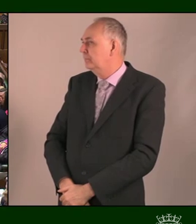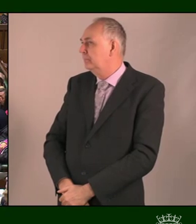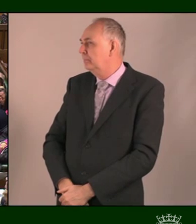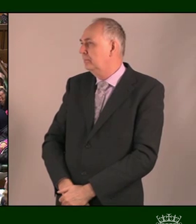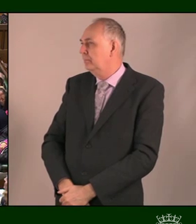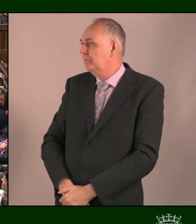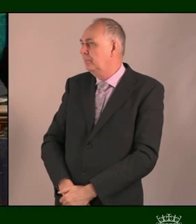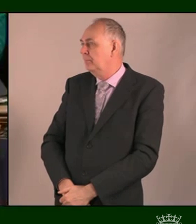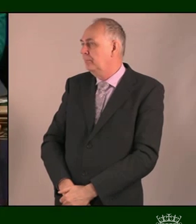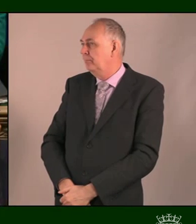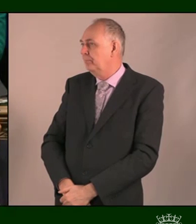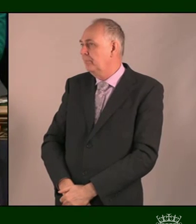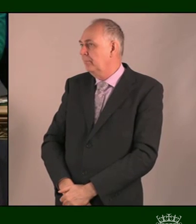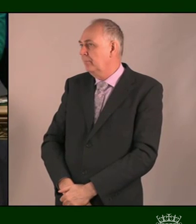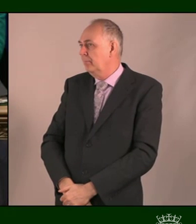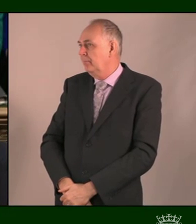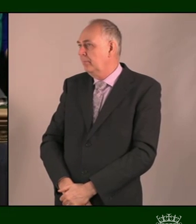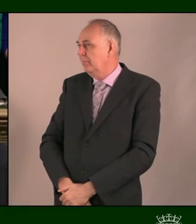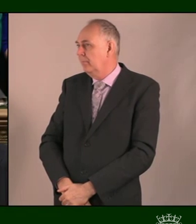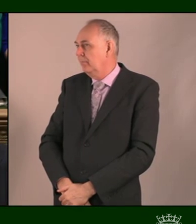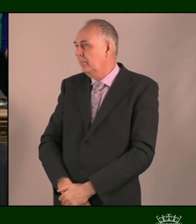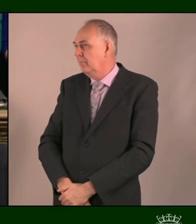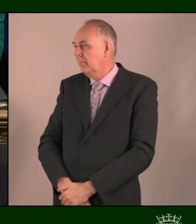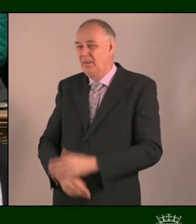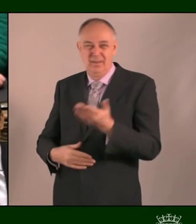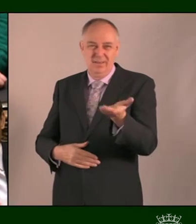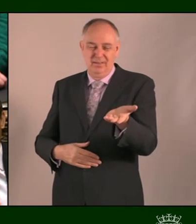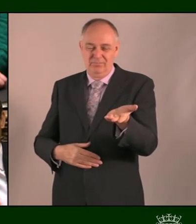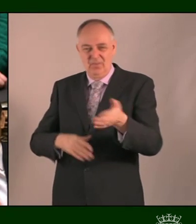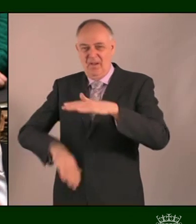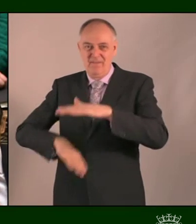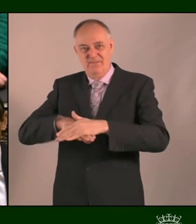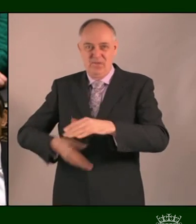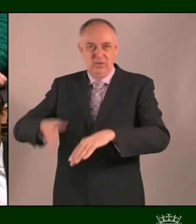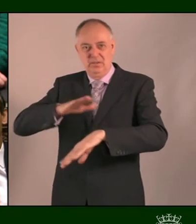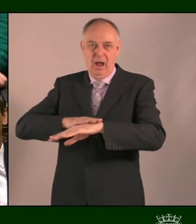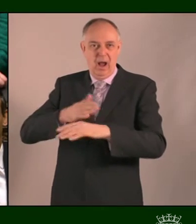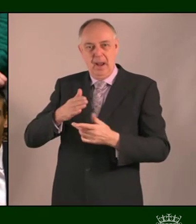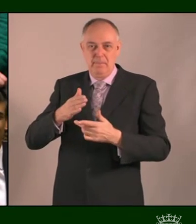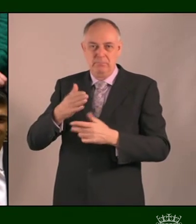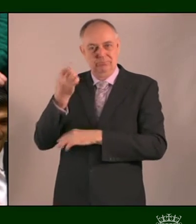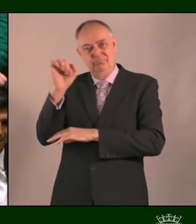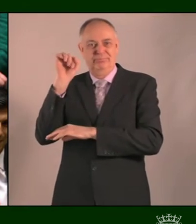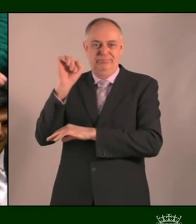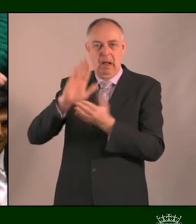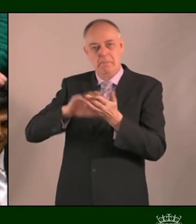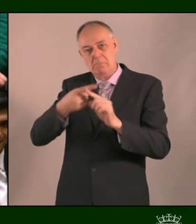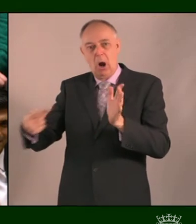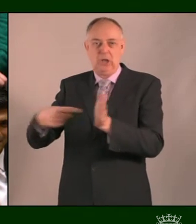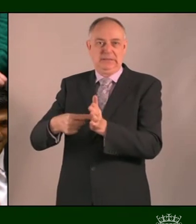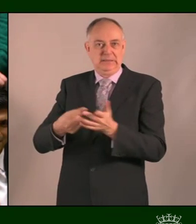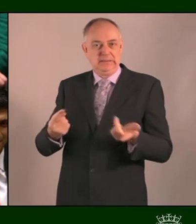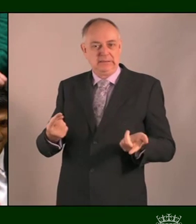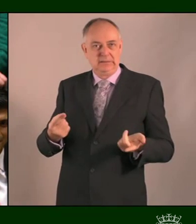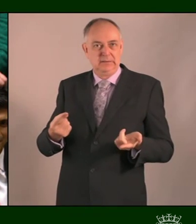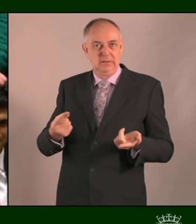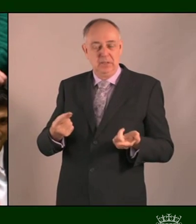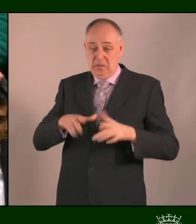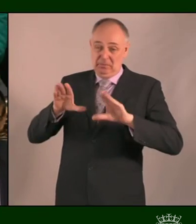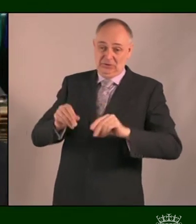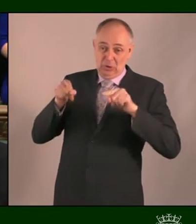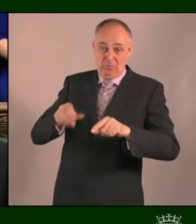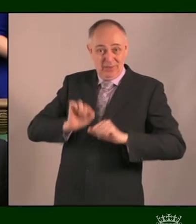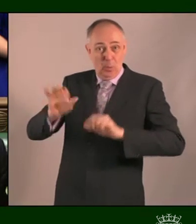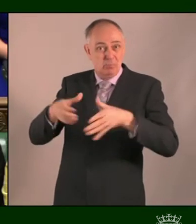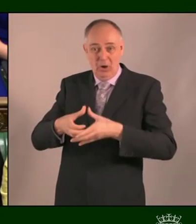That is a question from a full-time neo-Marxist who has failed to stamp out bullying in his own party.